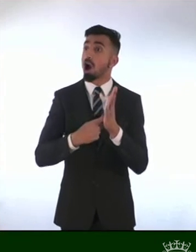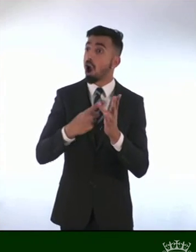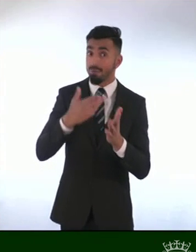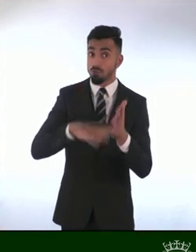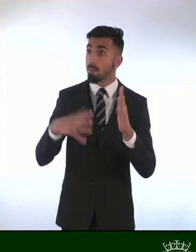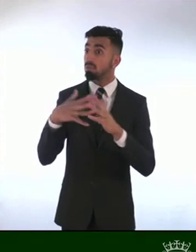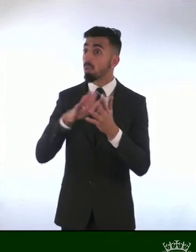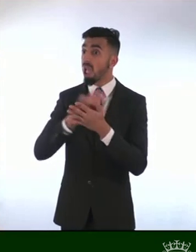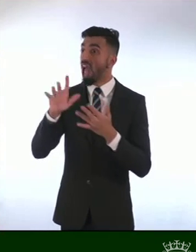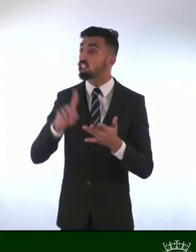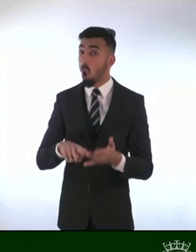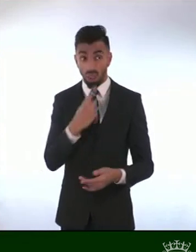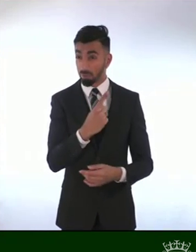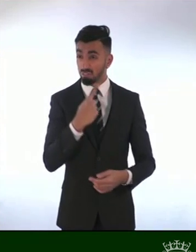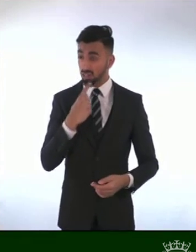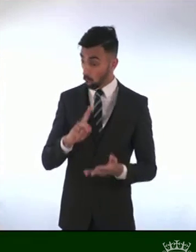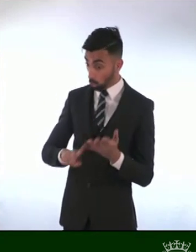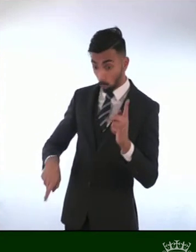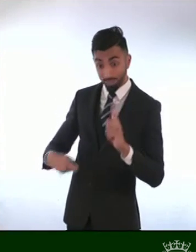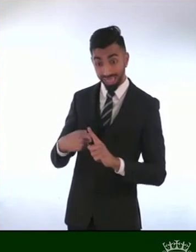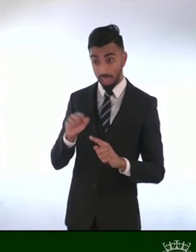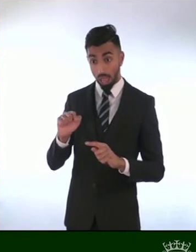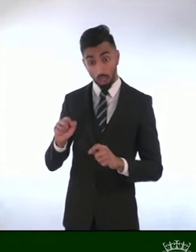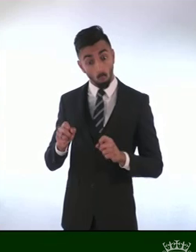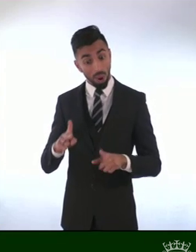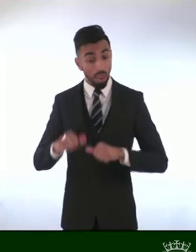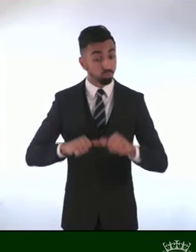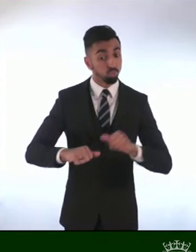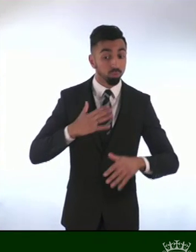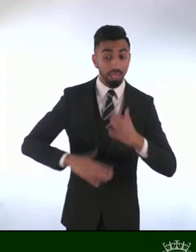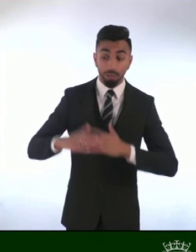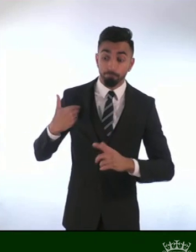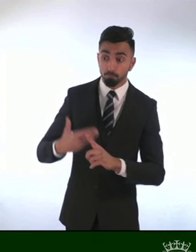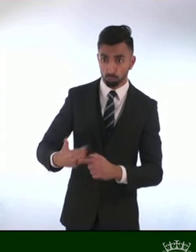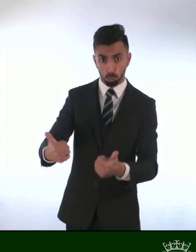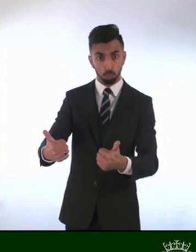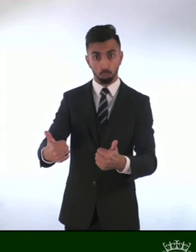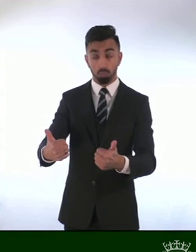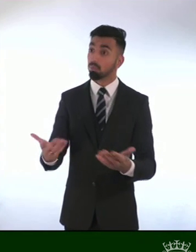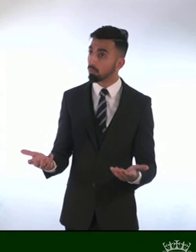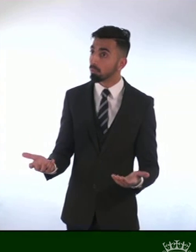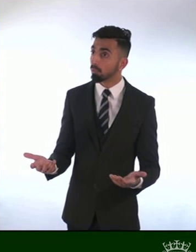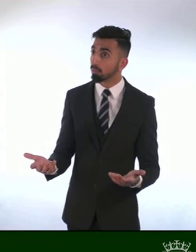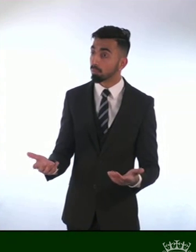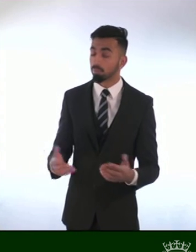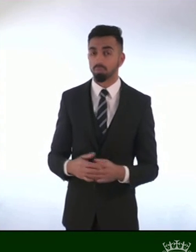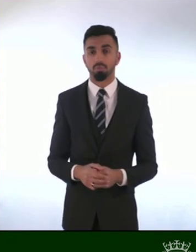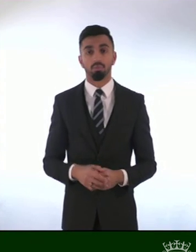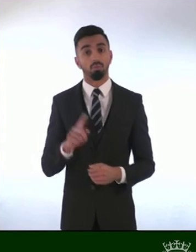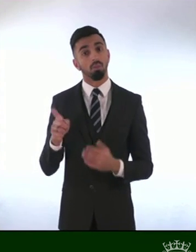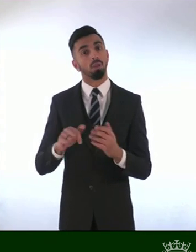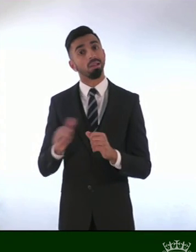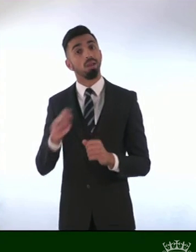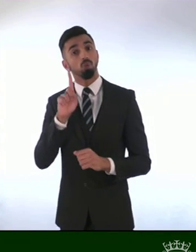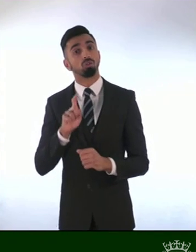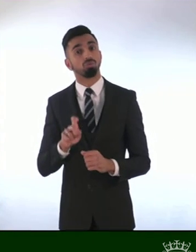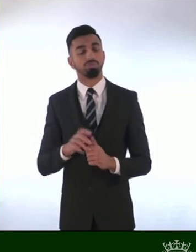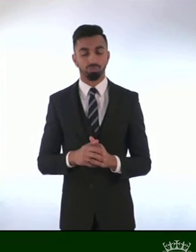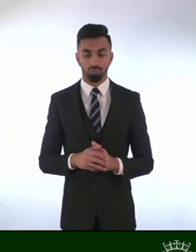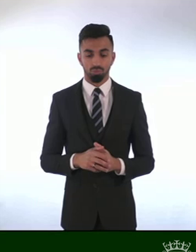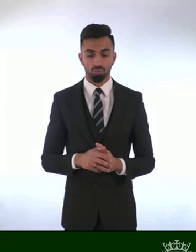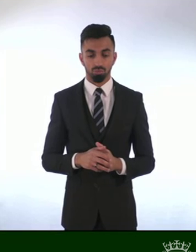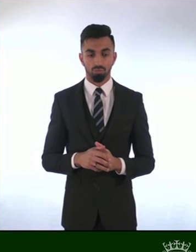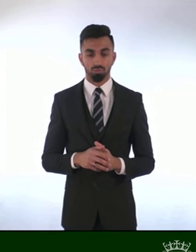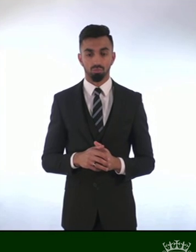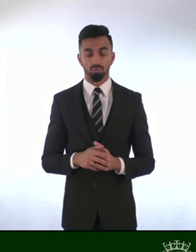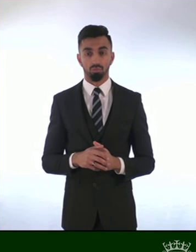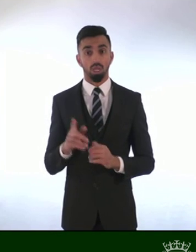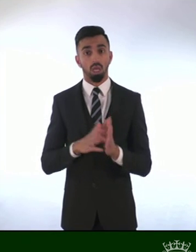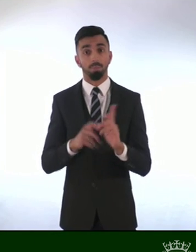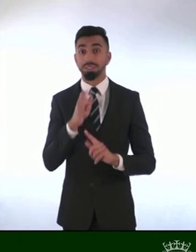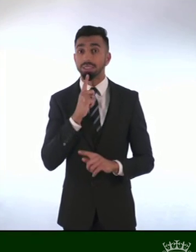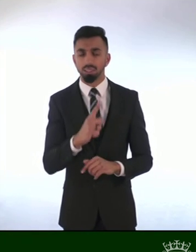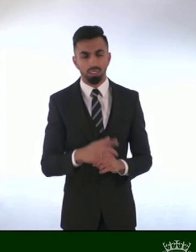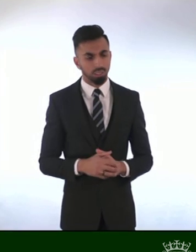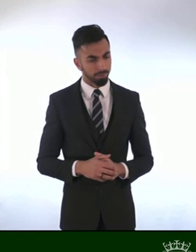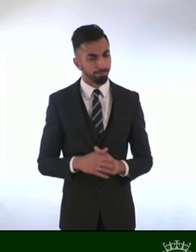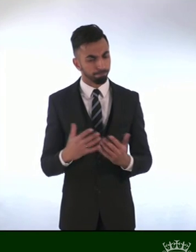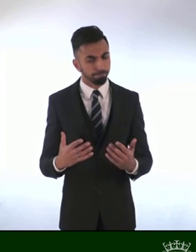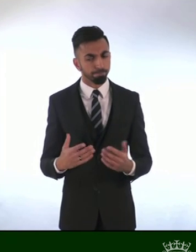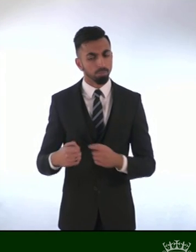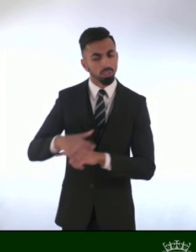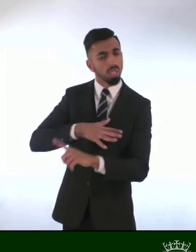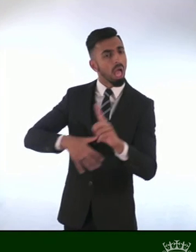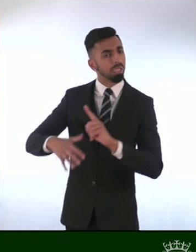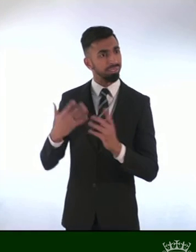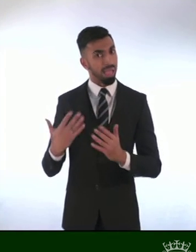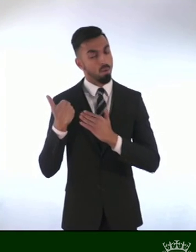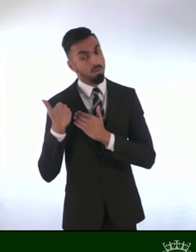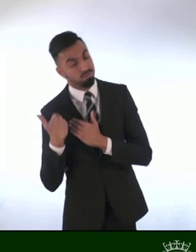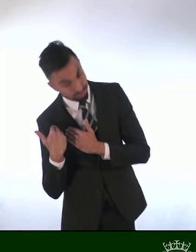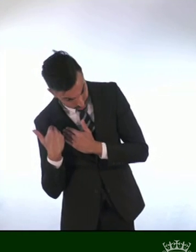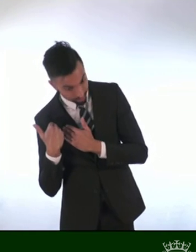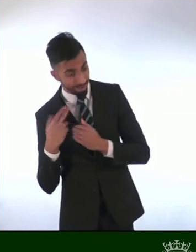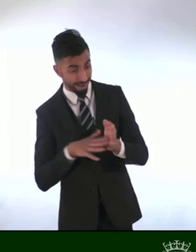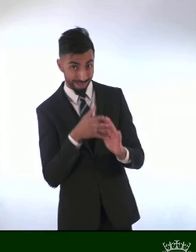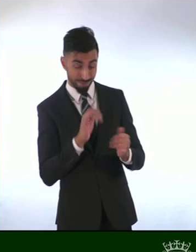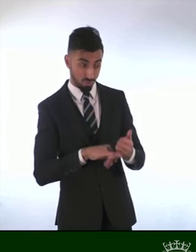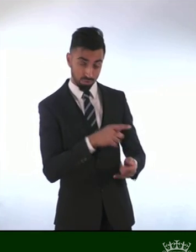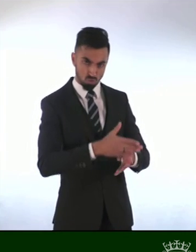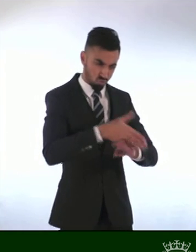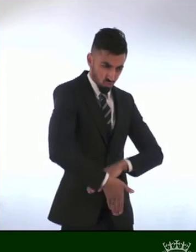The weeks and months ahead will test us all and stretch society to its limits, none more so than the national health service, which is working day and night to care for the sick and to save lives, but together we will get through this.